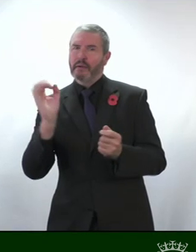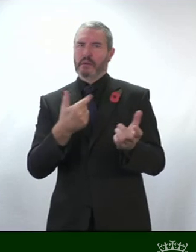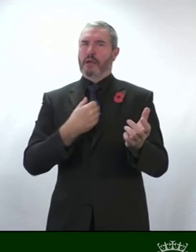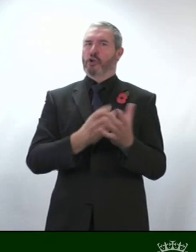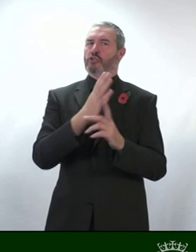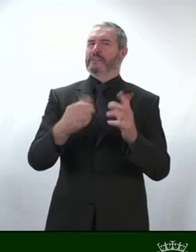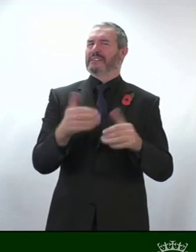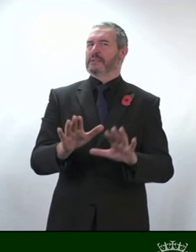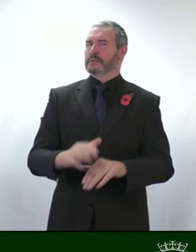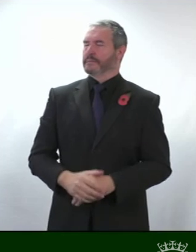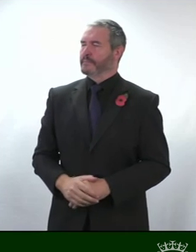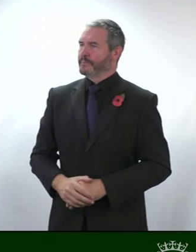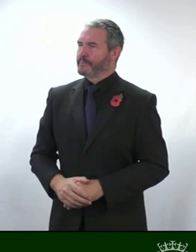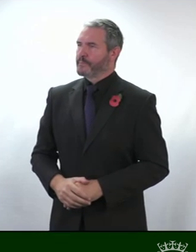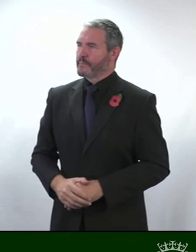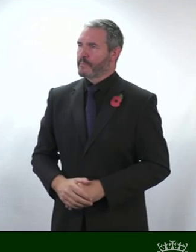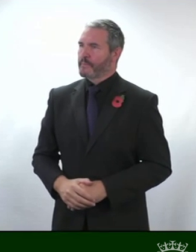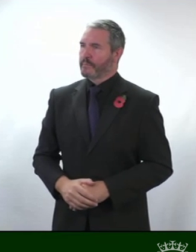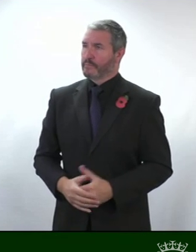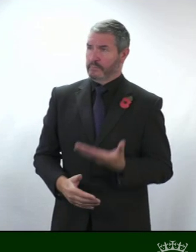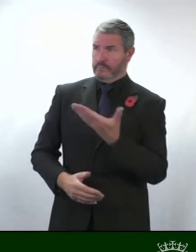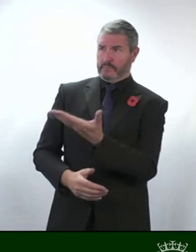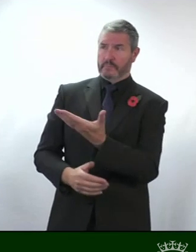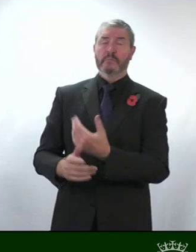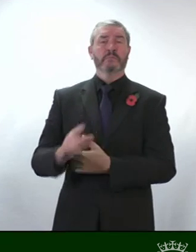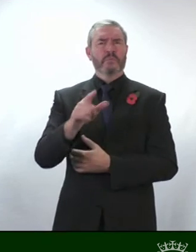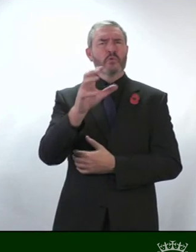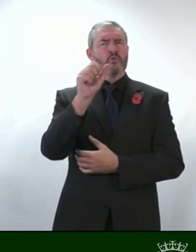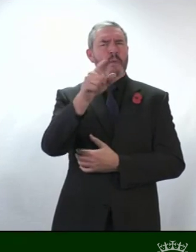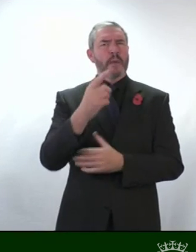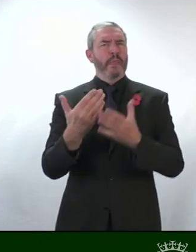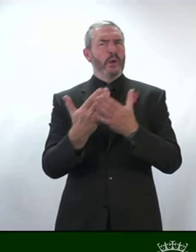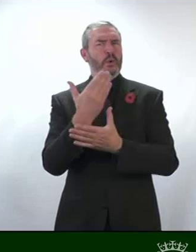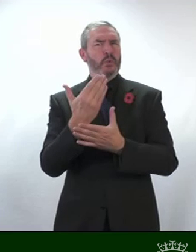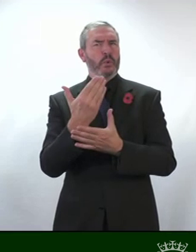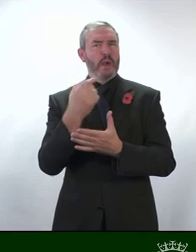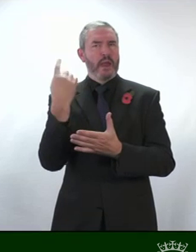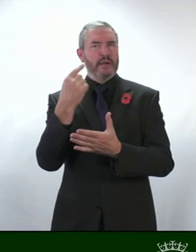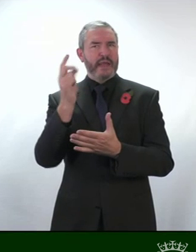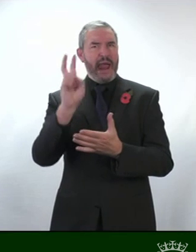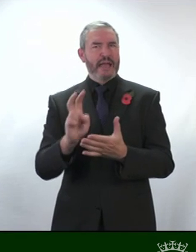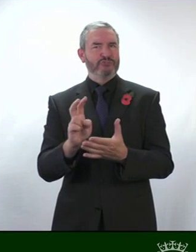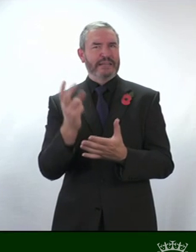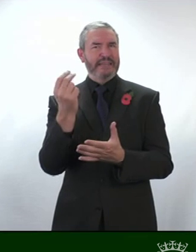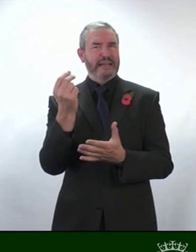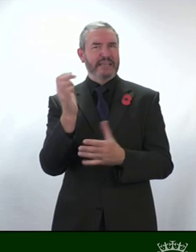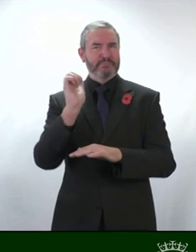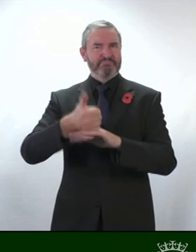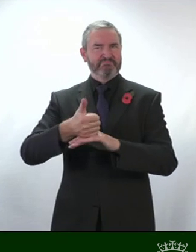MarkPawsey The Prime Minister will remember watching the new electric London taxi being made in my constituency.